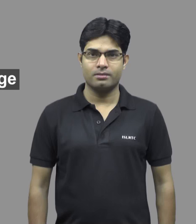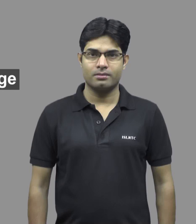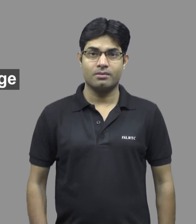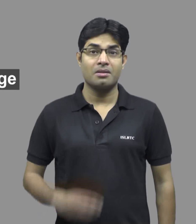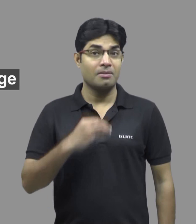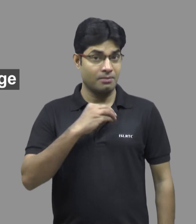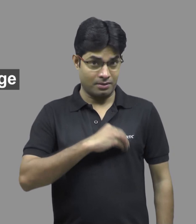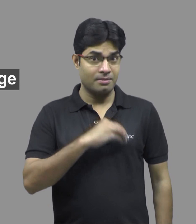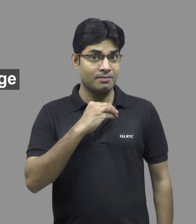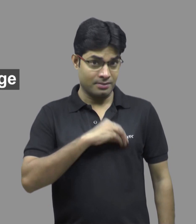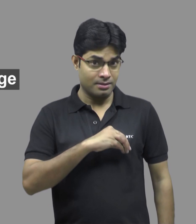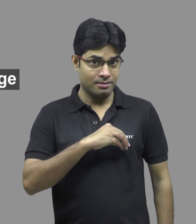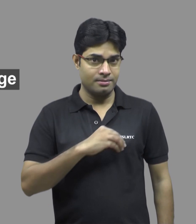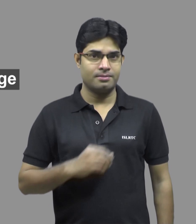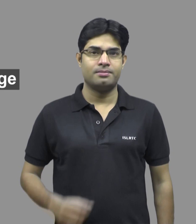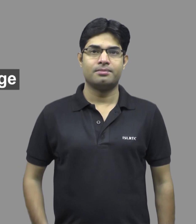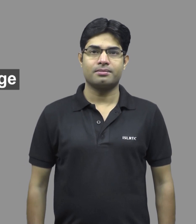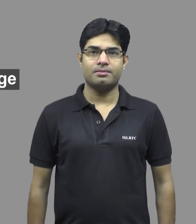Advantage